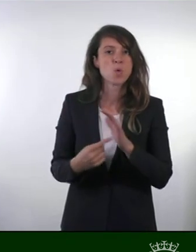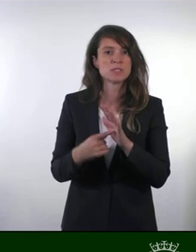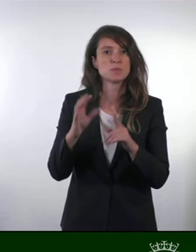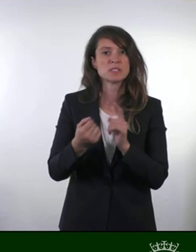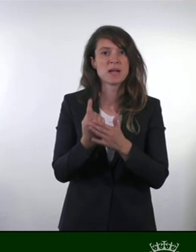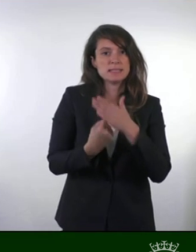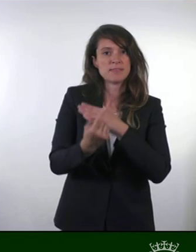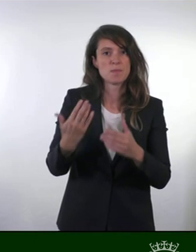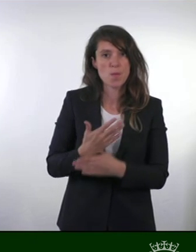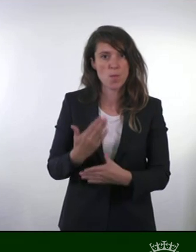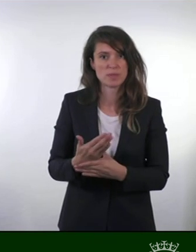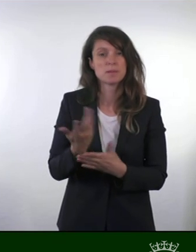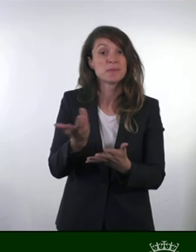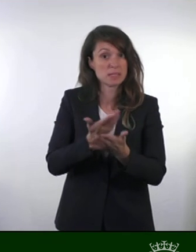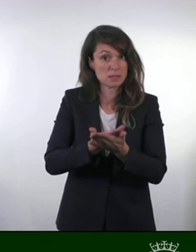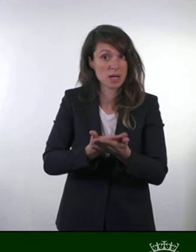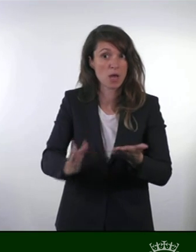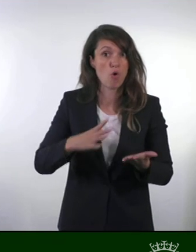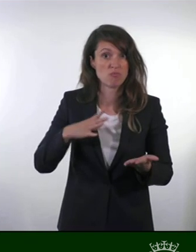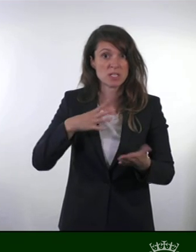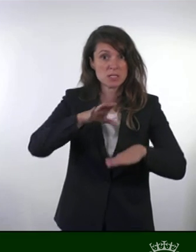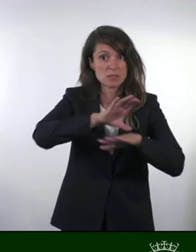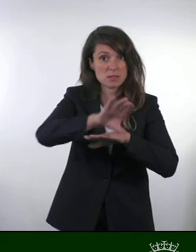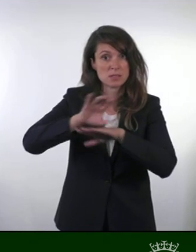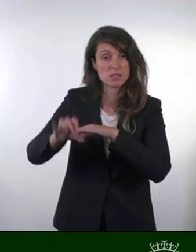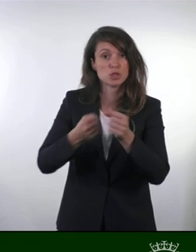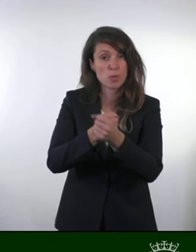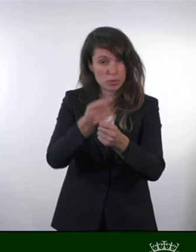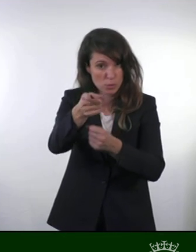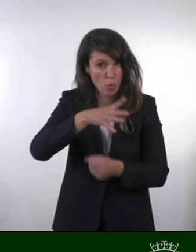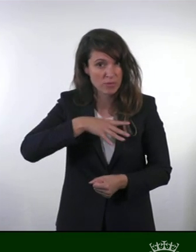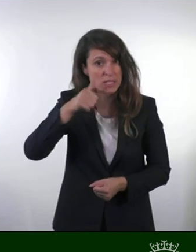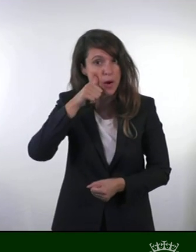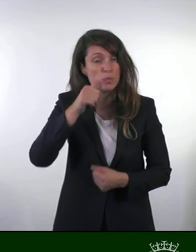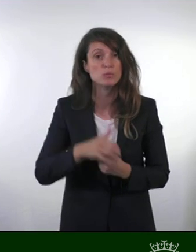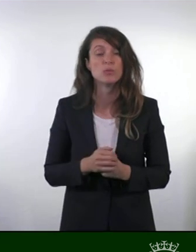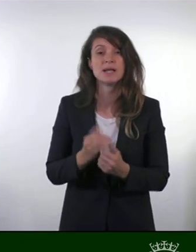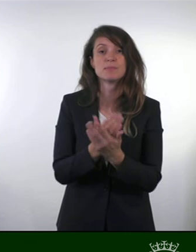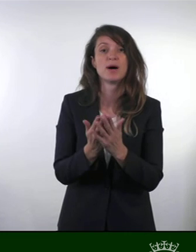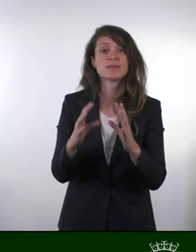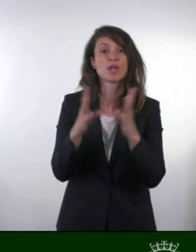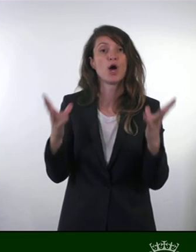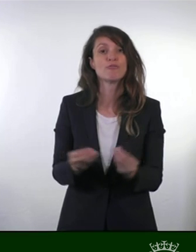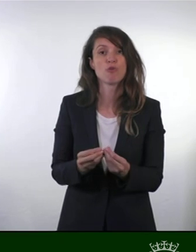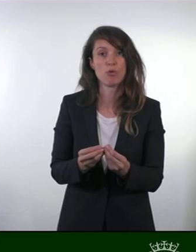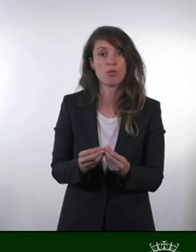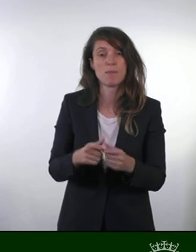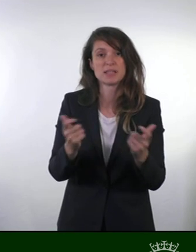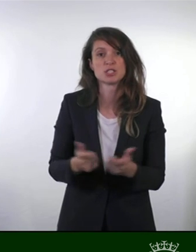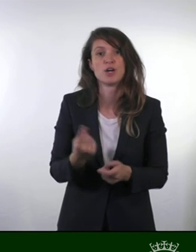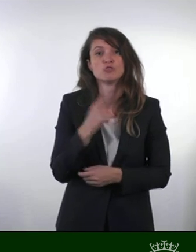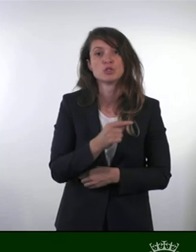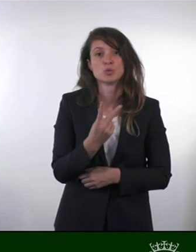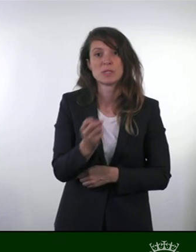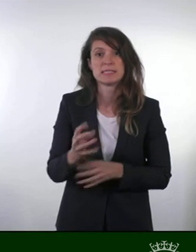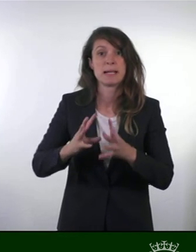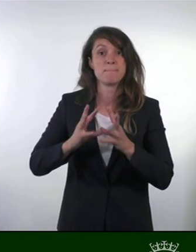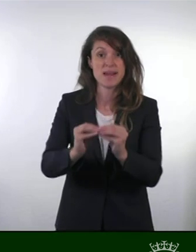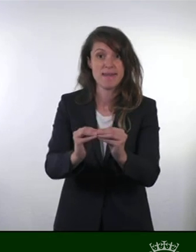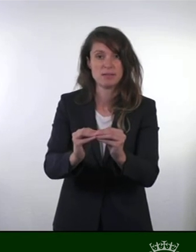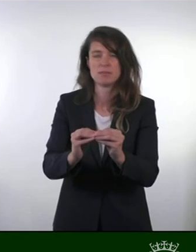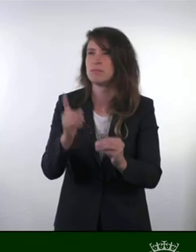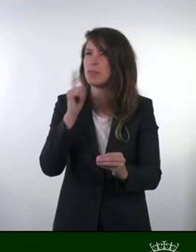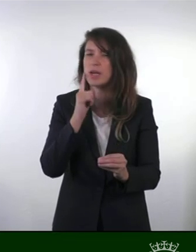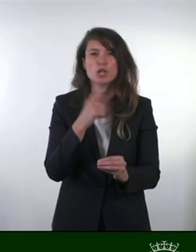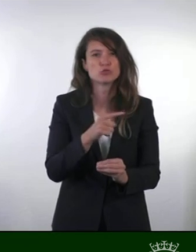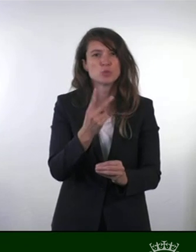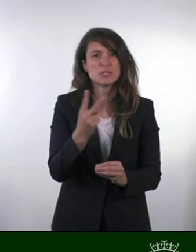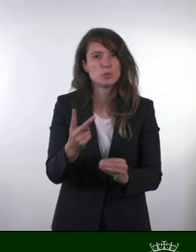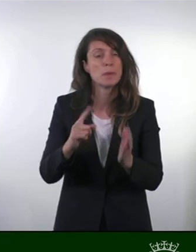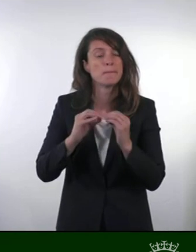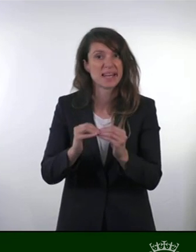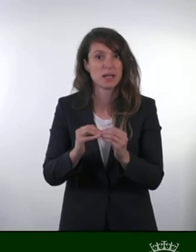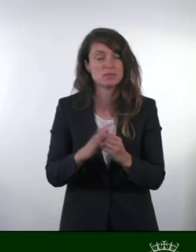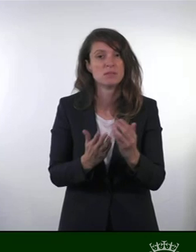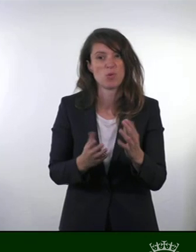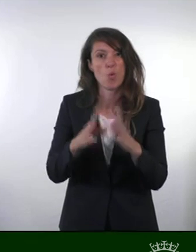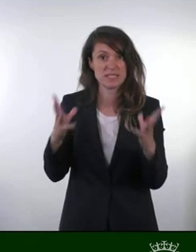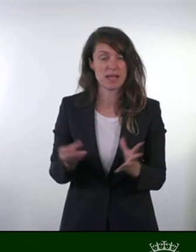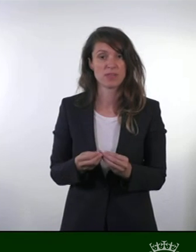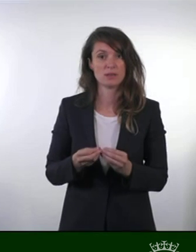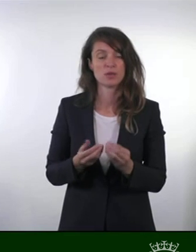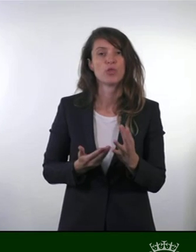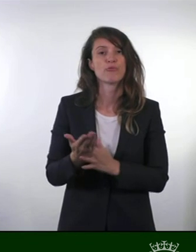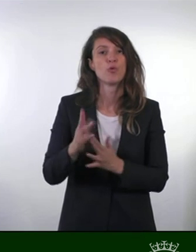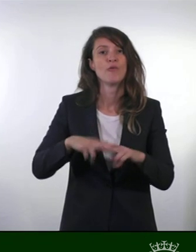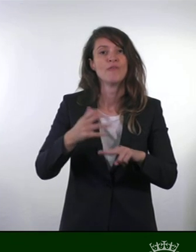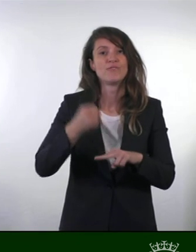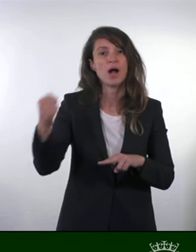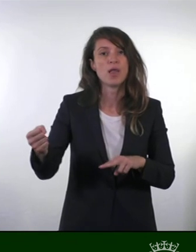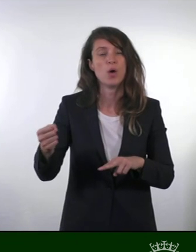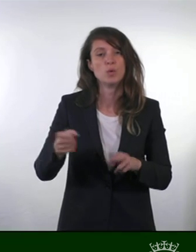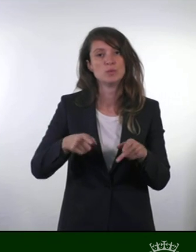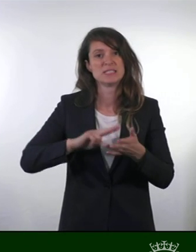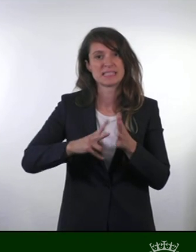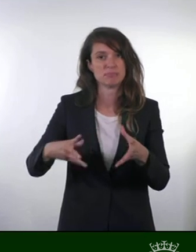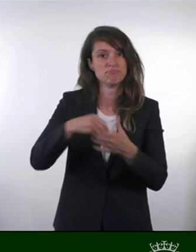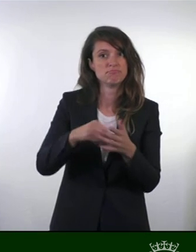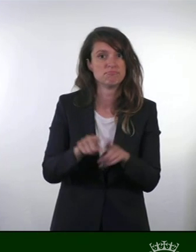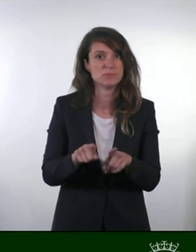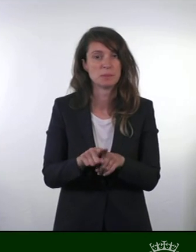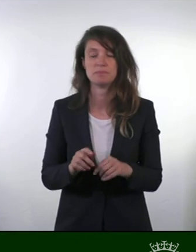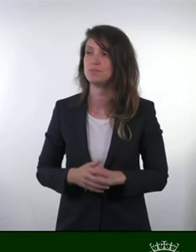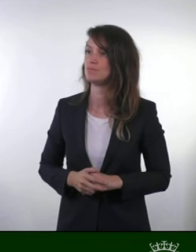As she knows, we have provided very considerable support as part of the overall package of £120 billion—I think we have given £22 billion altogether through the furlough scheme for employed and self-employed people.